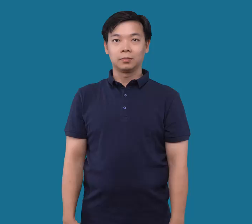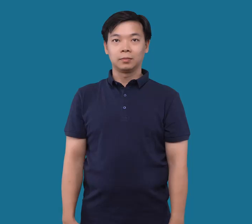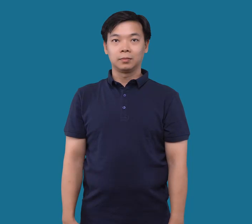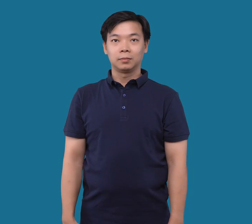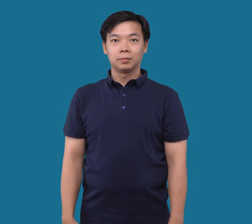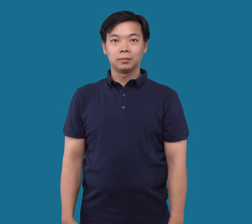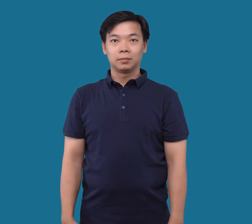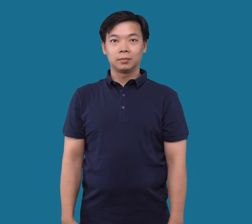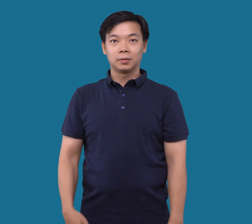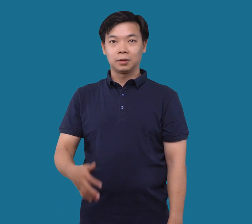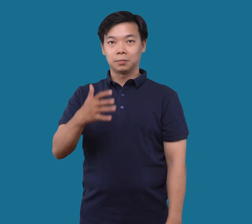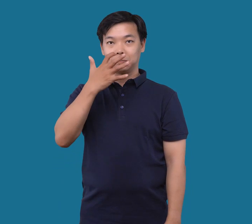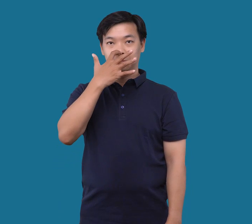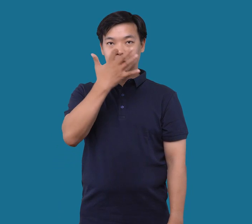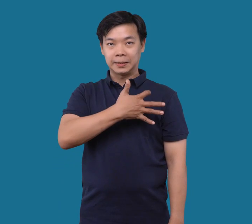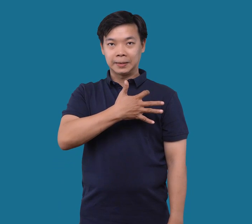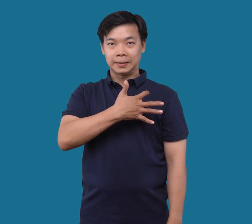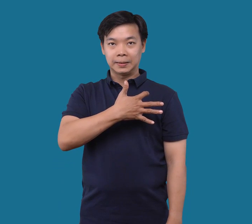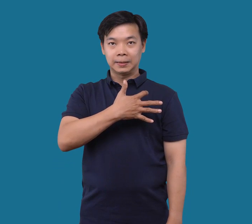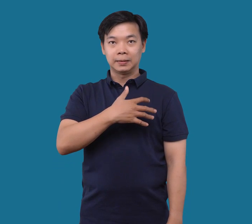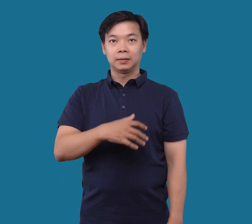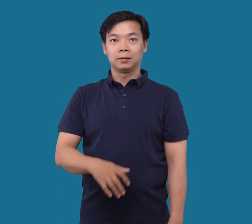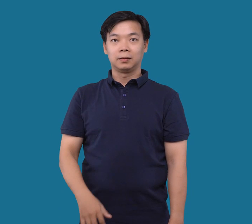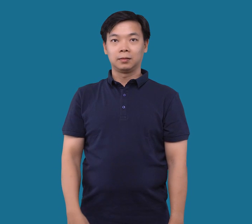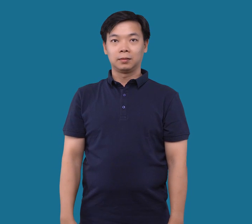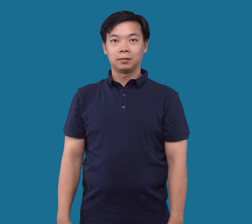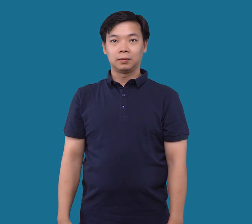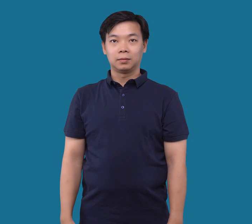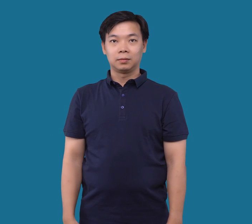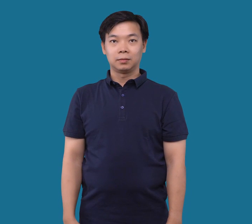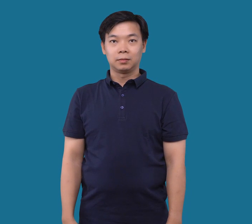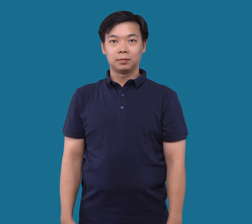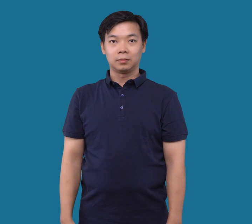Bra-xin (nước Bra-xin)